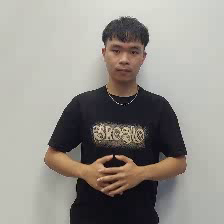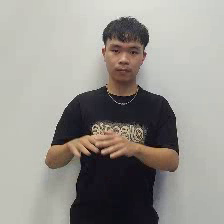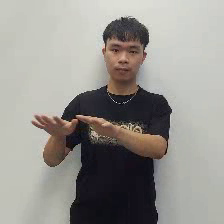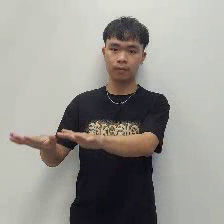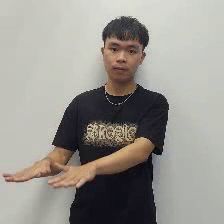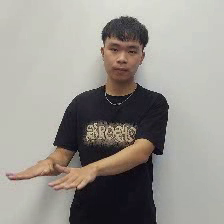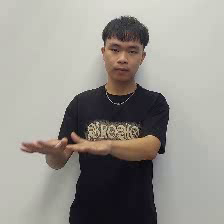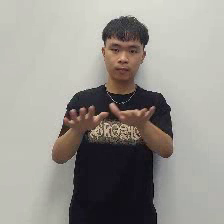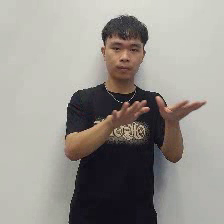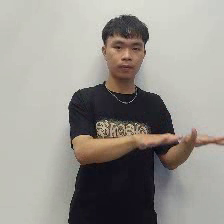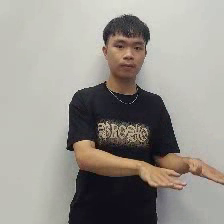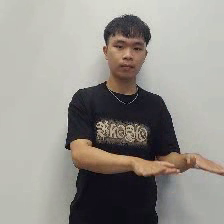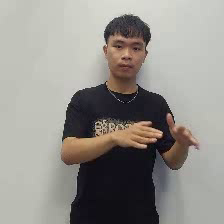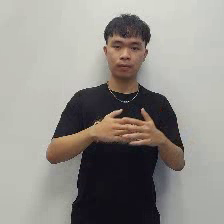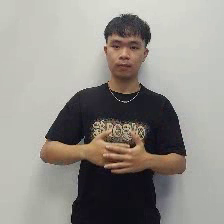Chậm lại